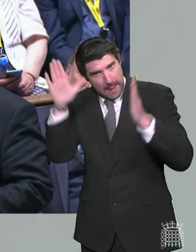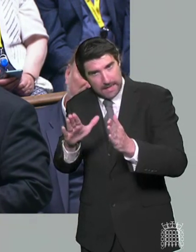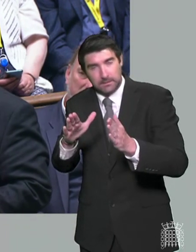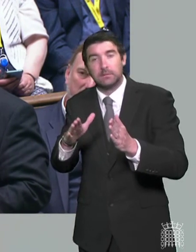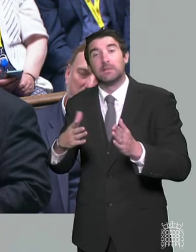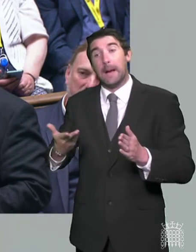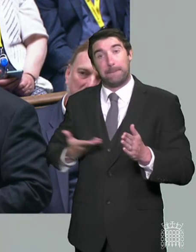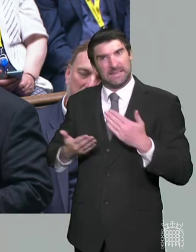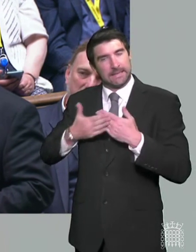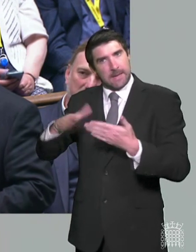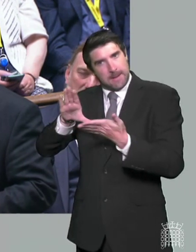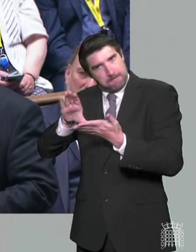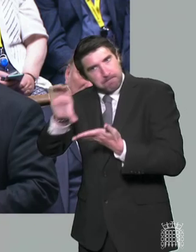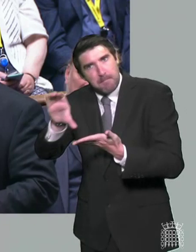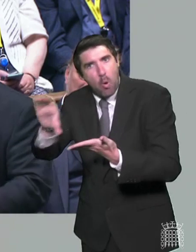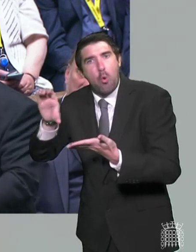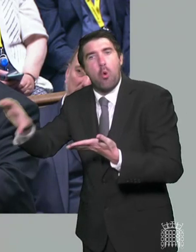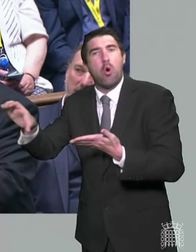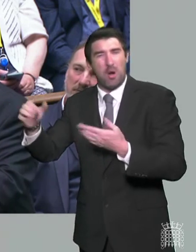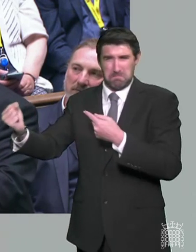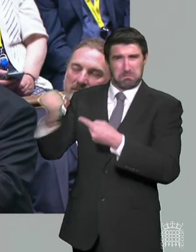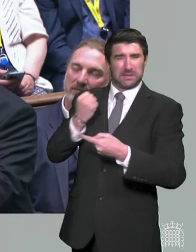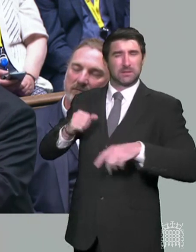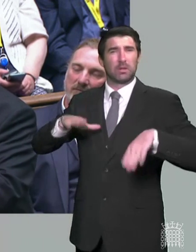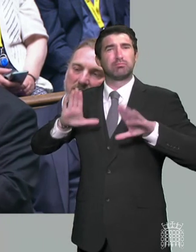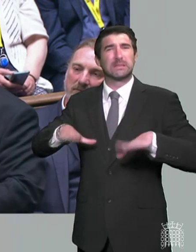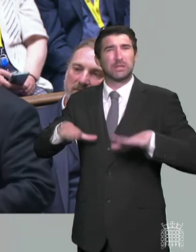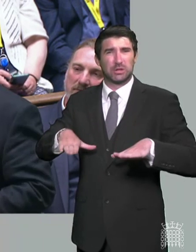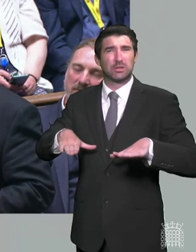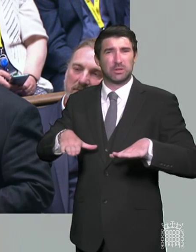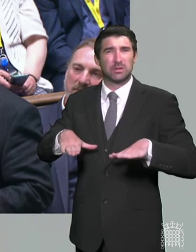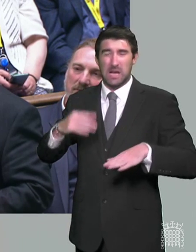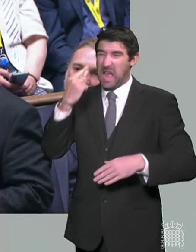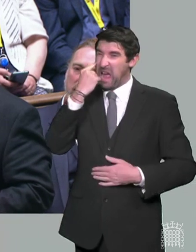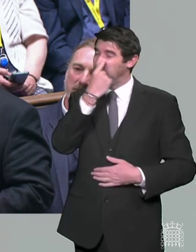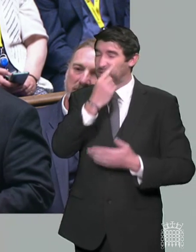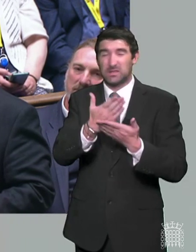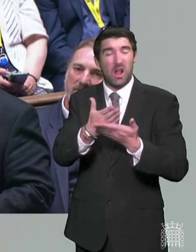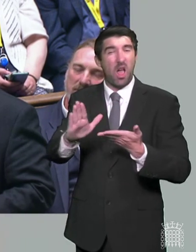The evidence is overwhelming: Scotland is being held back by Westminster.